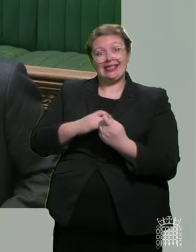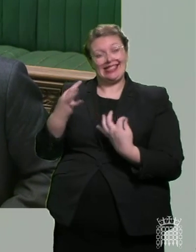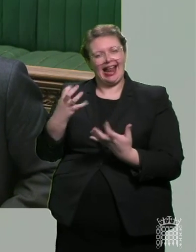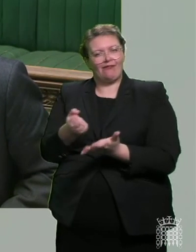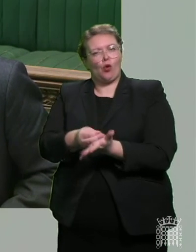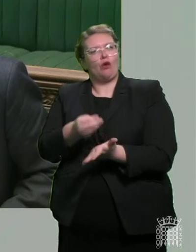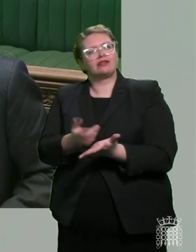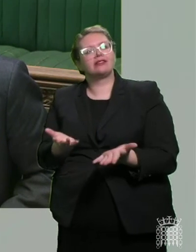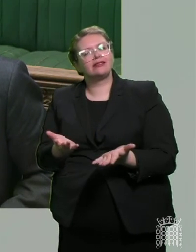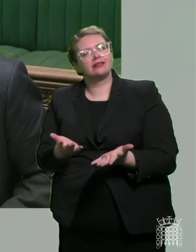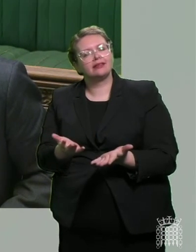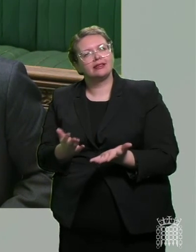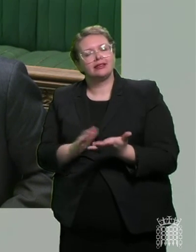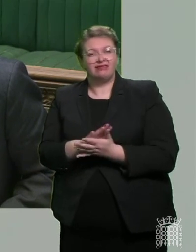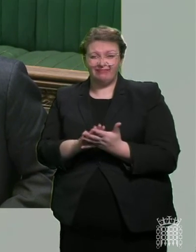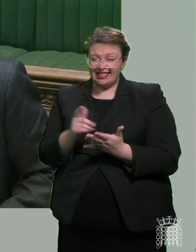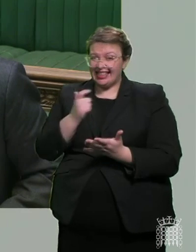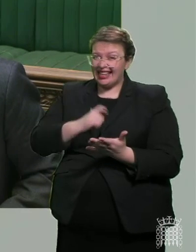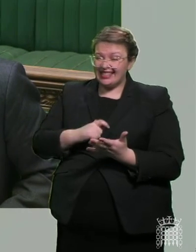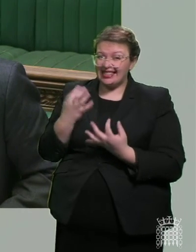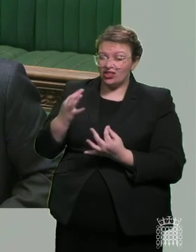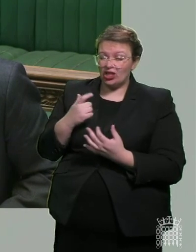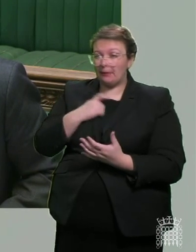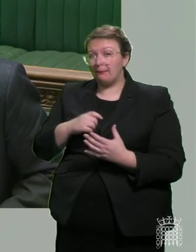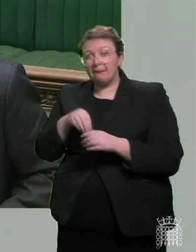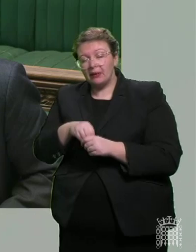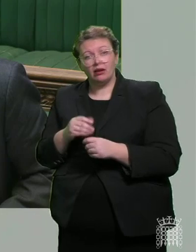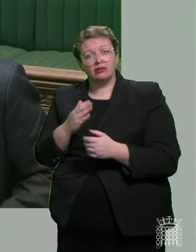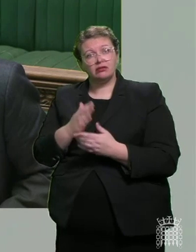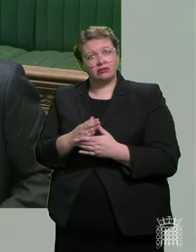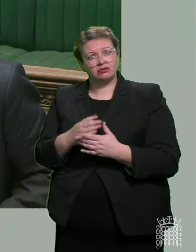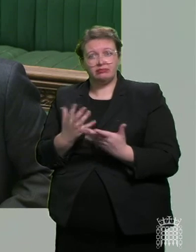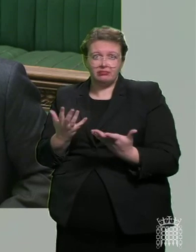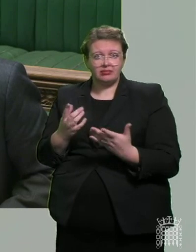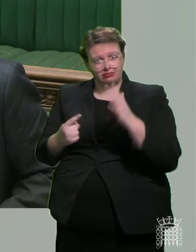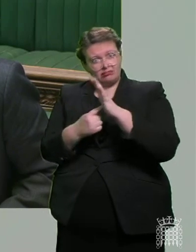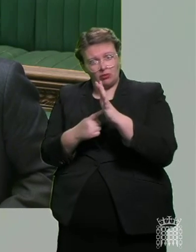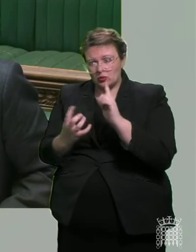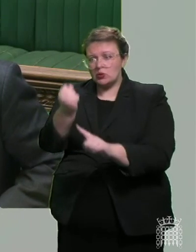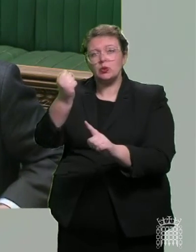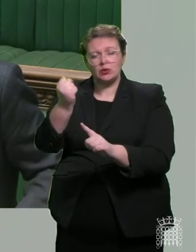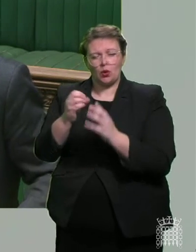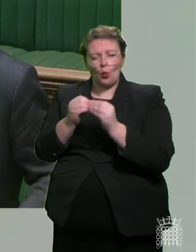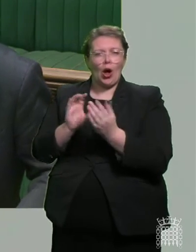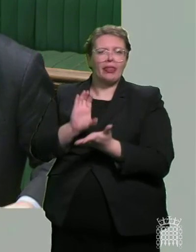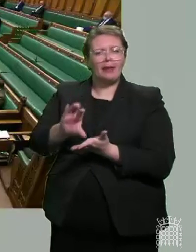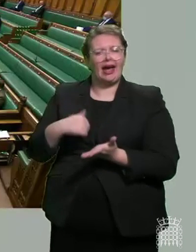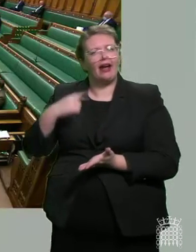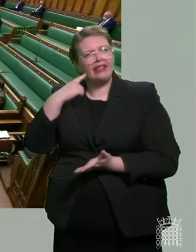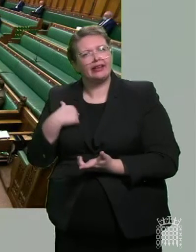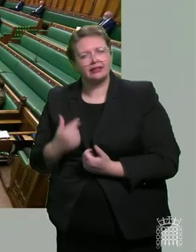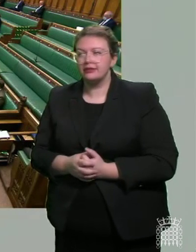I think she will appreciate that citizenship at any time of life is a very considerable prize and worth investing in.